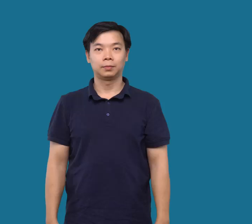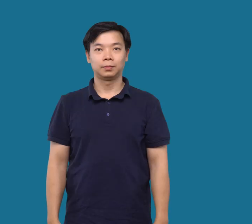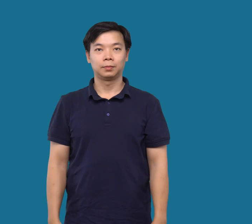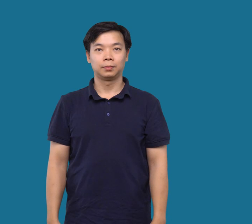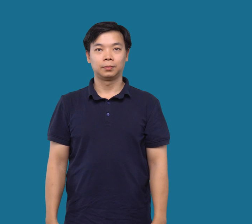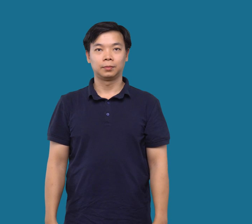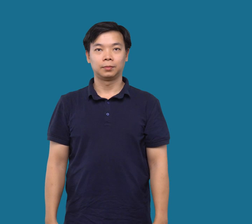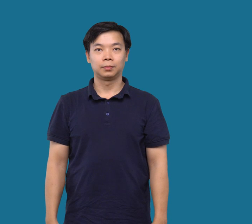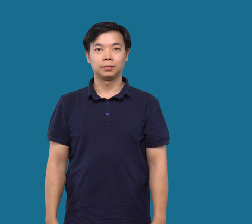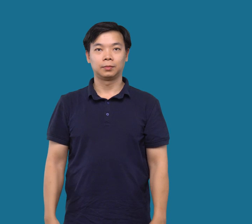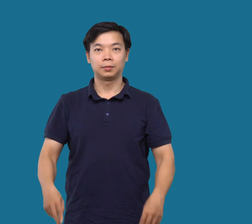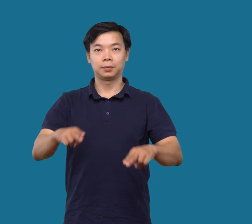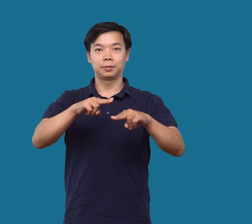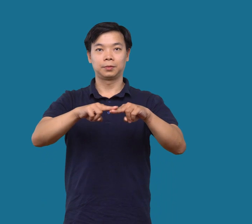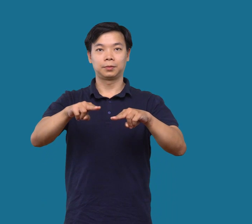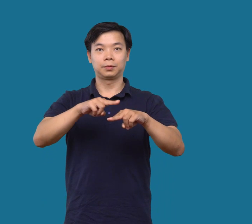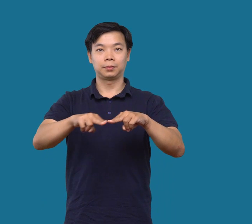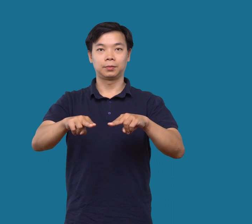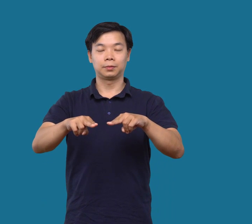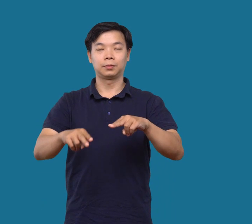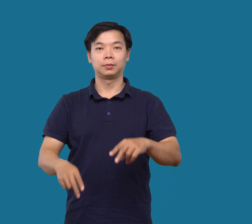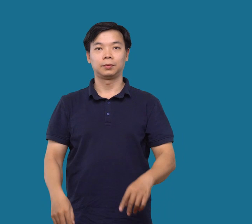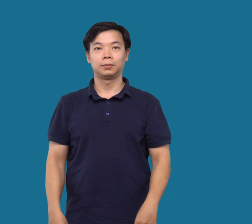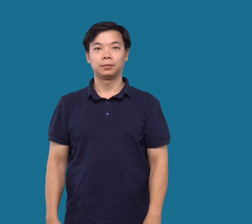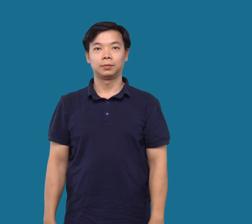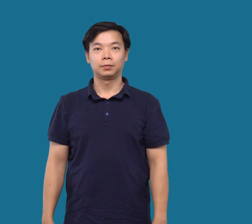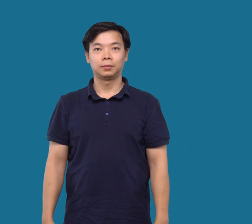quả khế